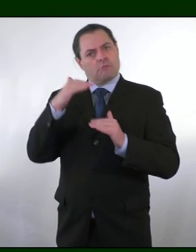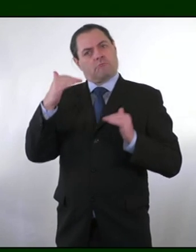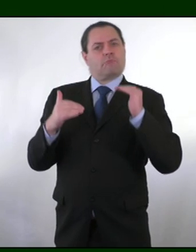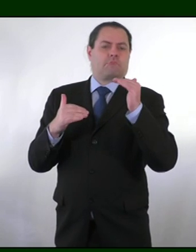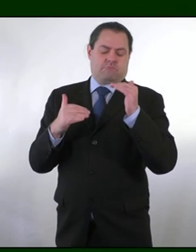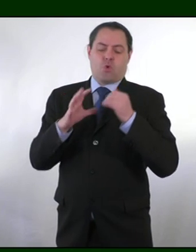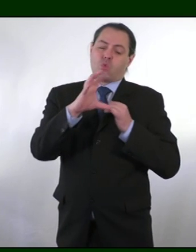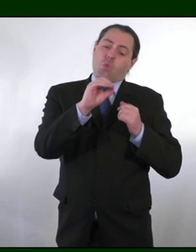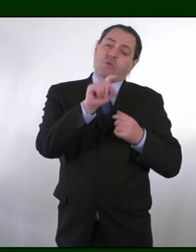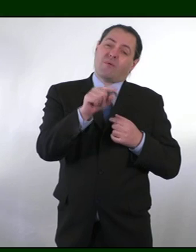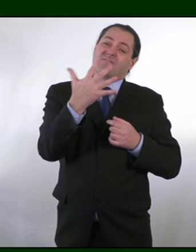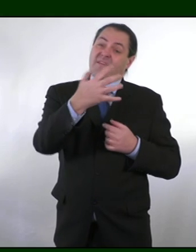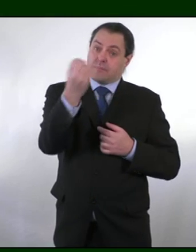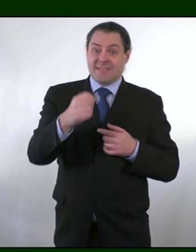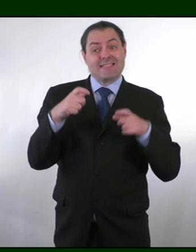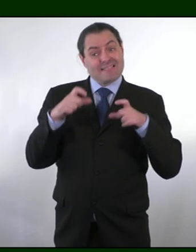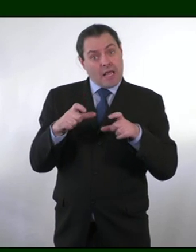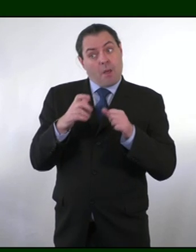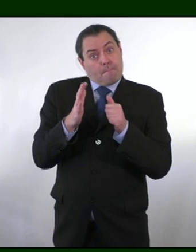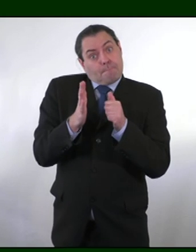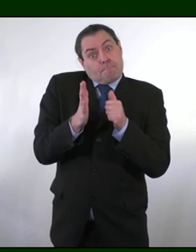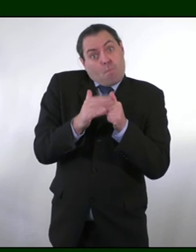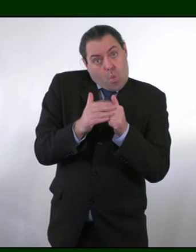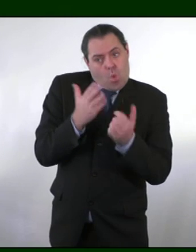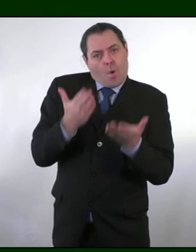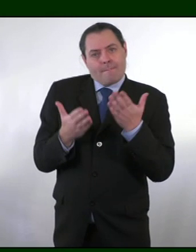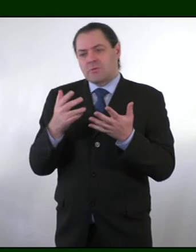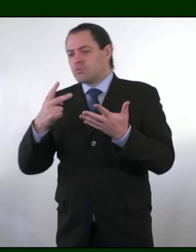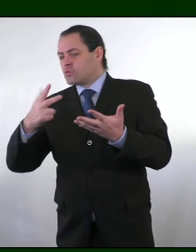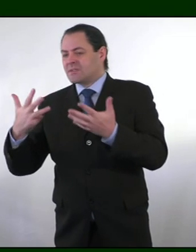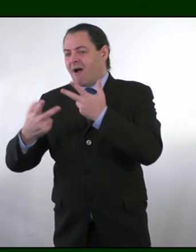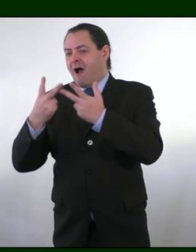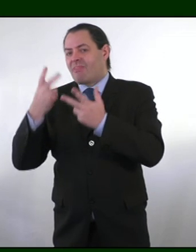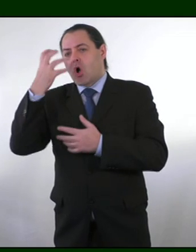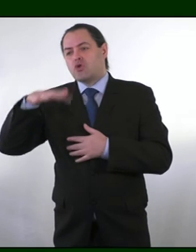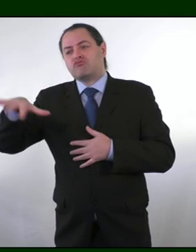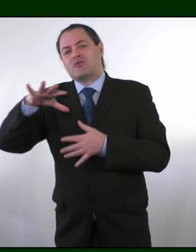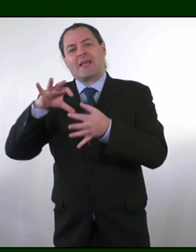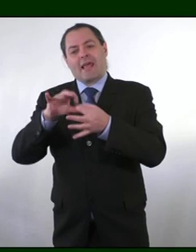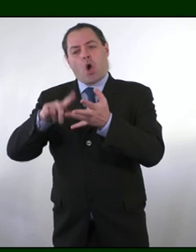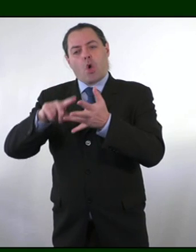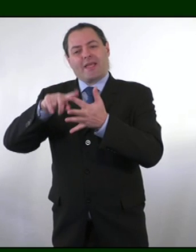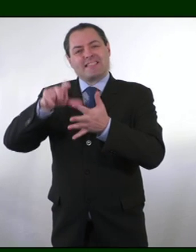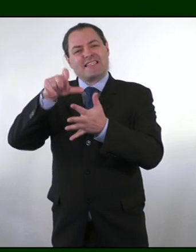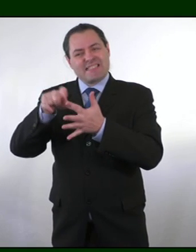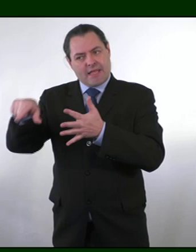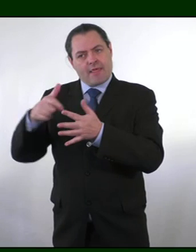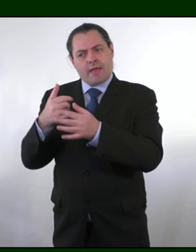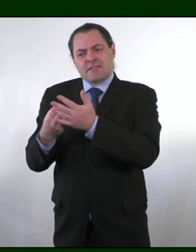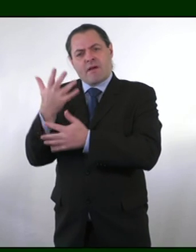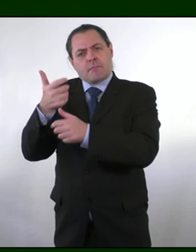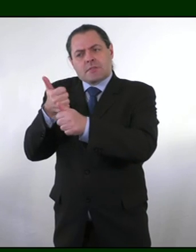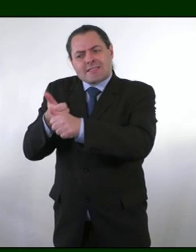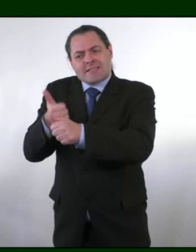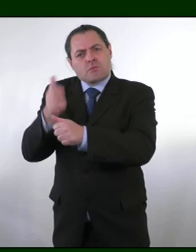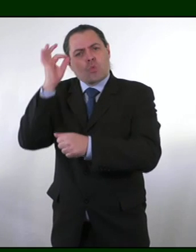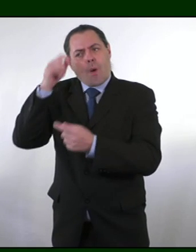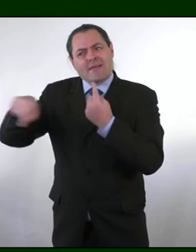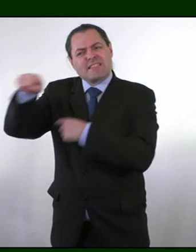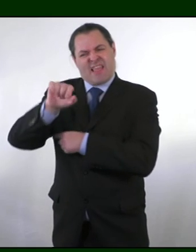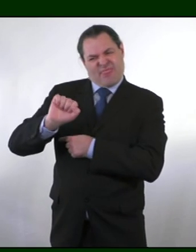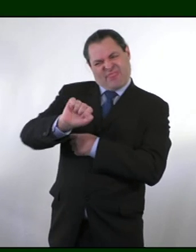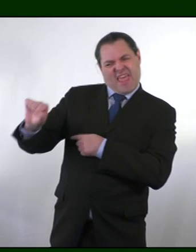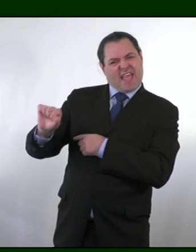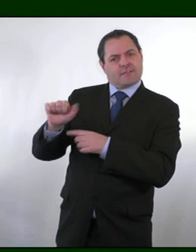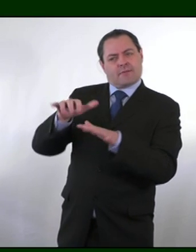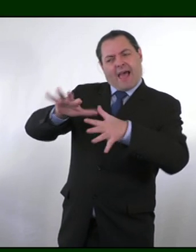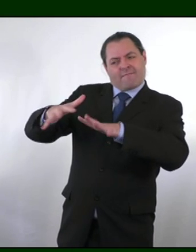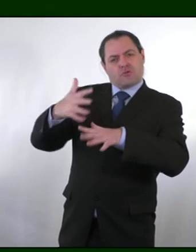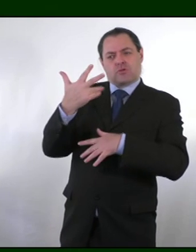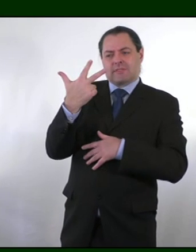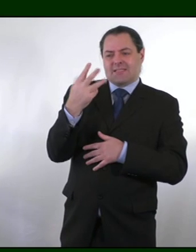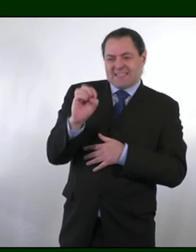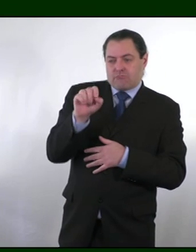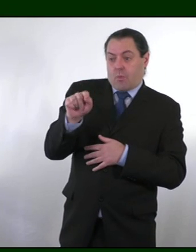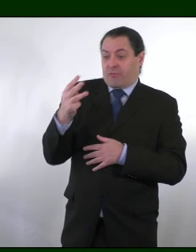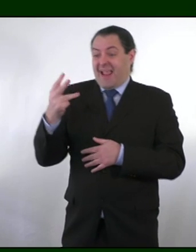And 0.5% is also considerably more than the 29 countries on the OECD’s Development Assistance Committee, which average just 0.38%.